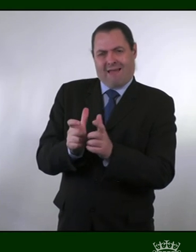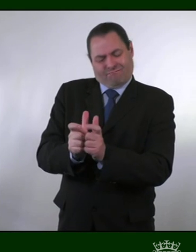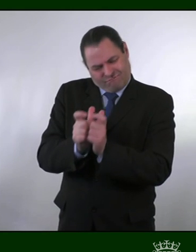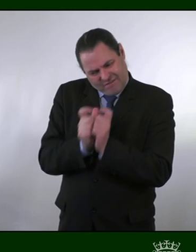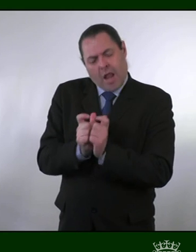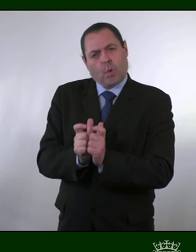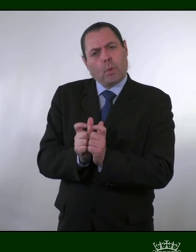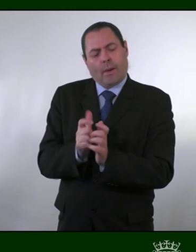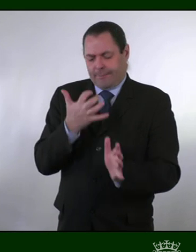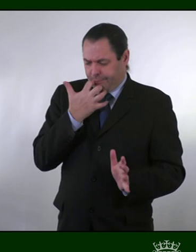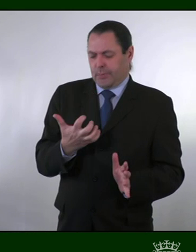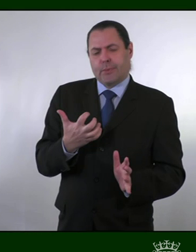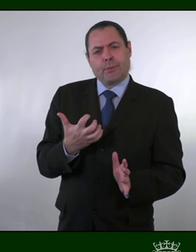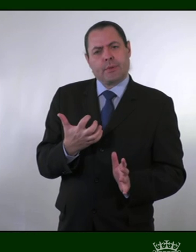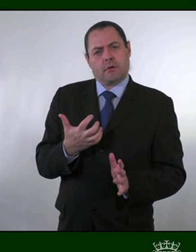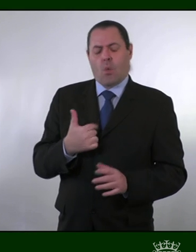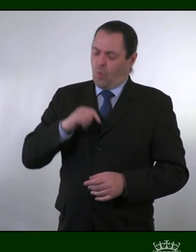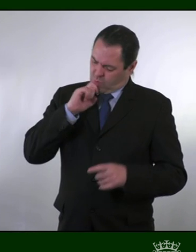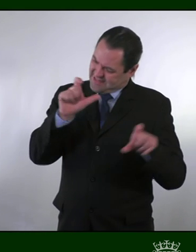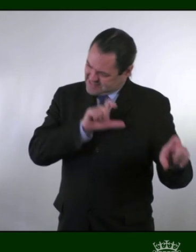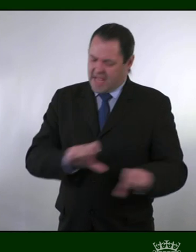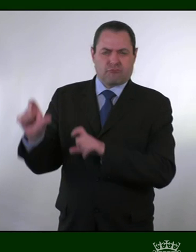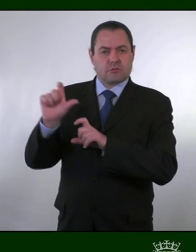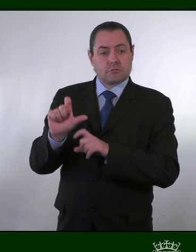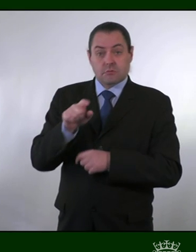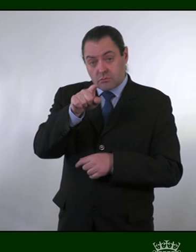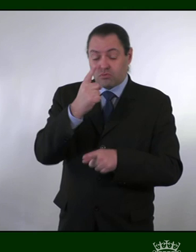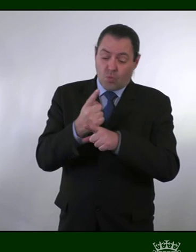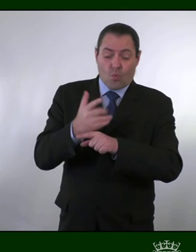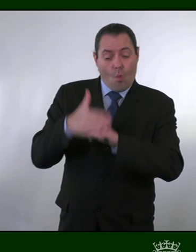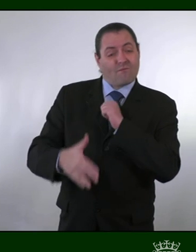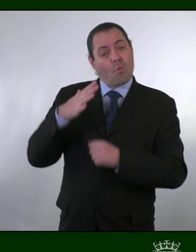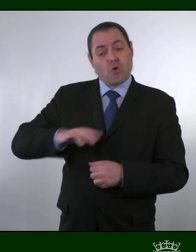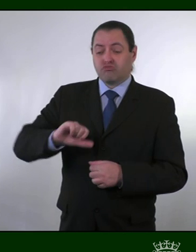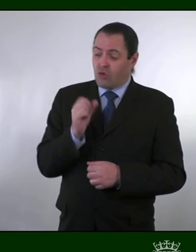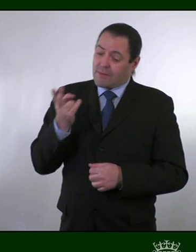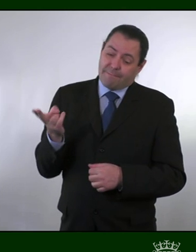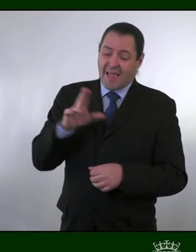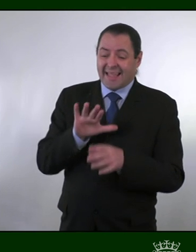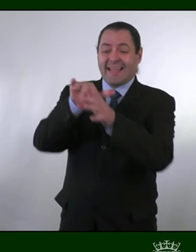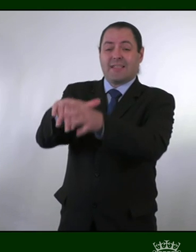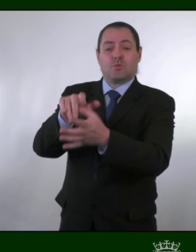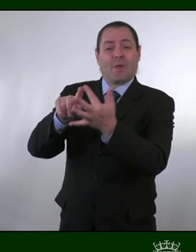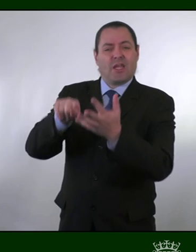The right hon. Gentleman talks about wanting to take Scotland back into the European Union.